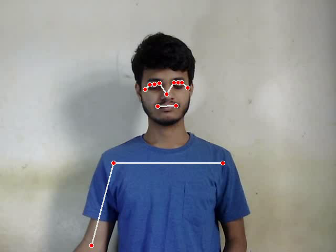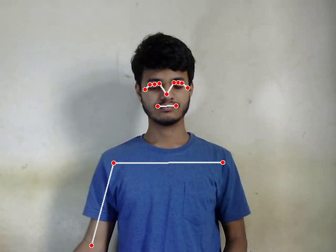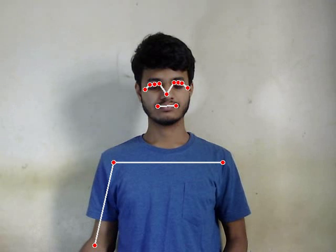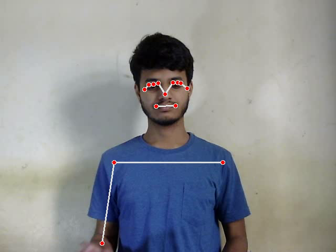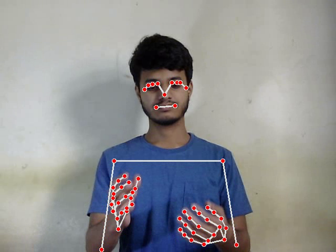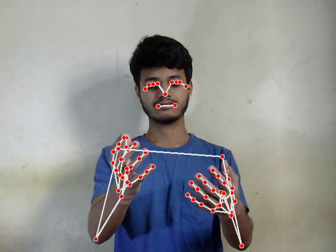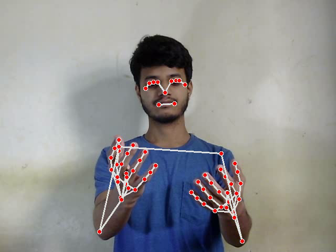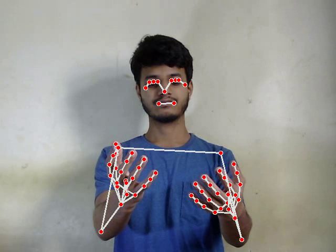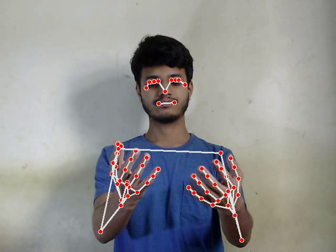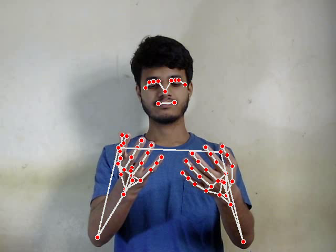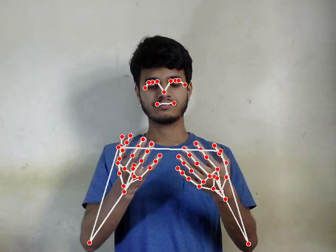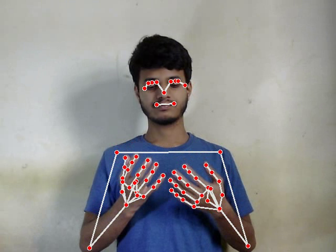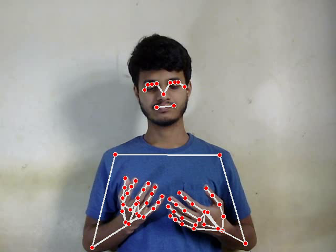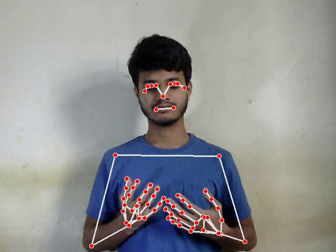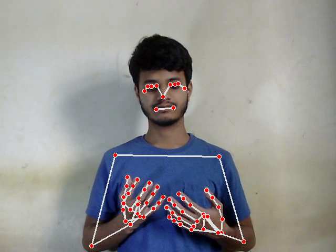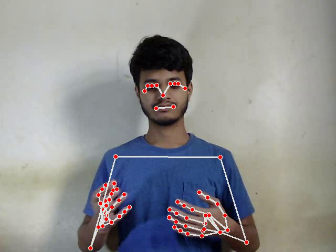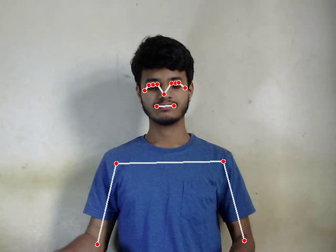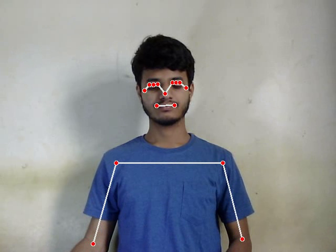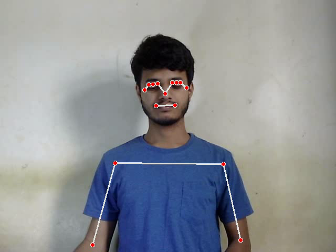want